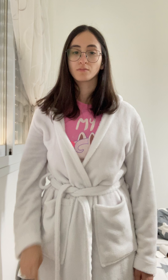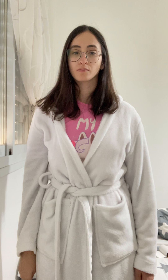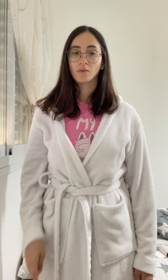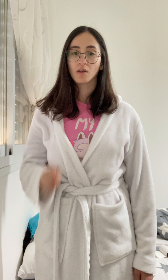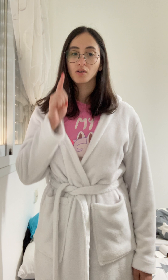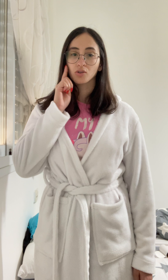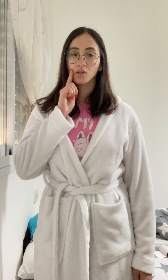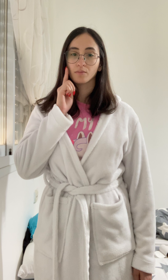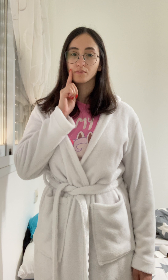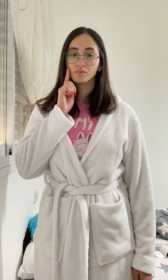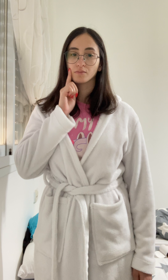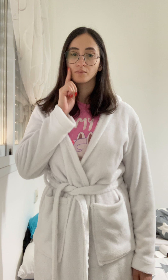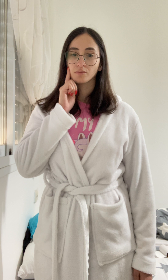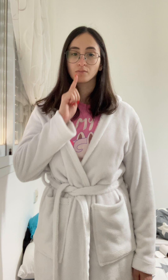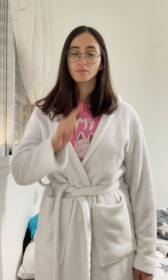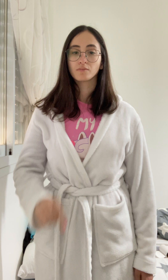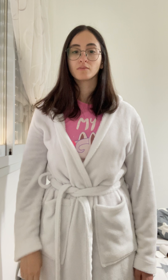שם